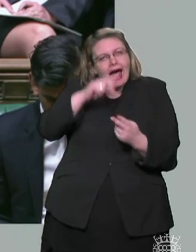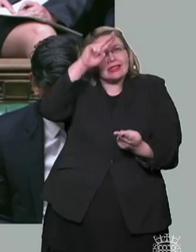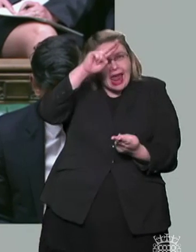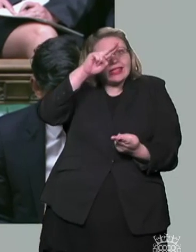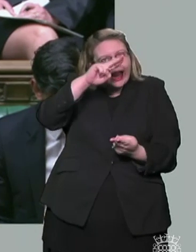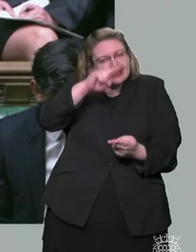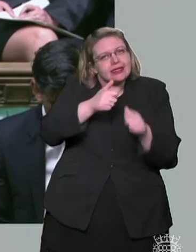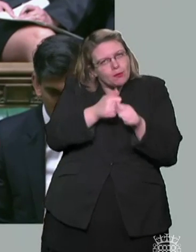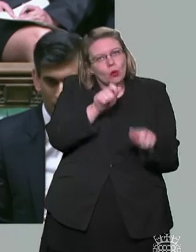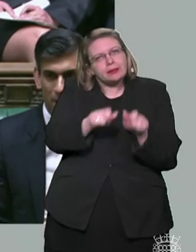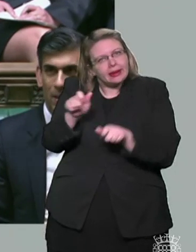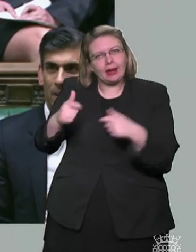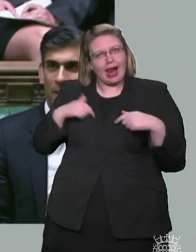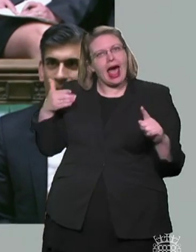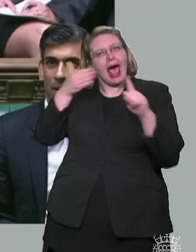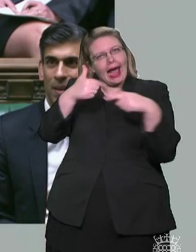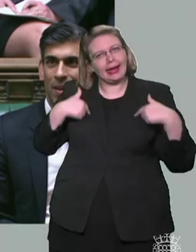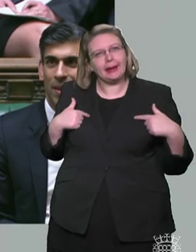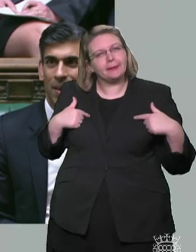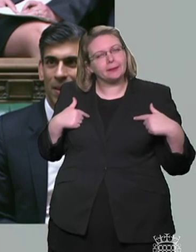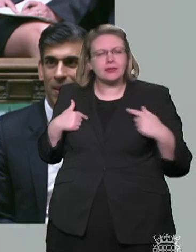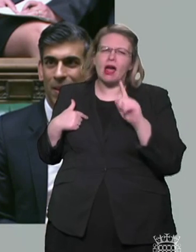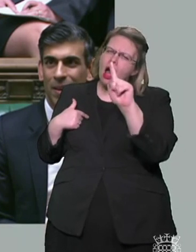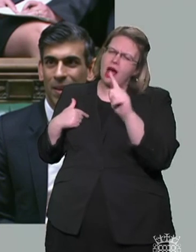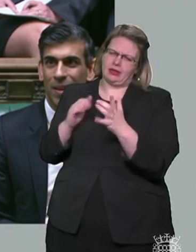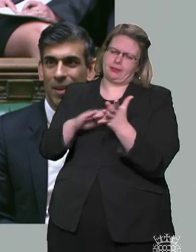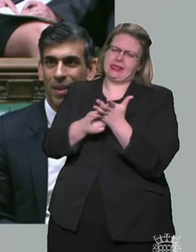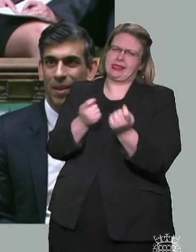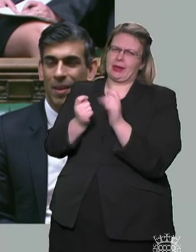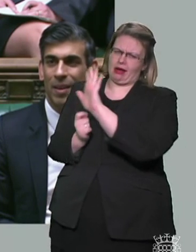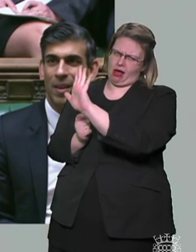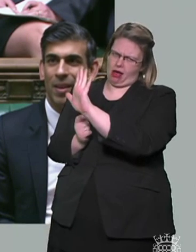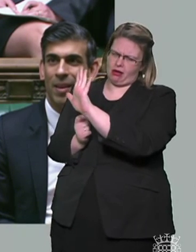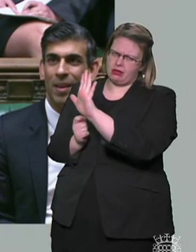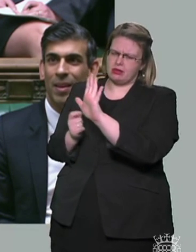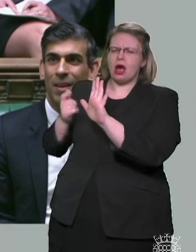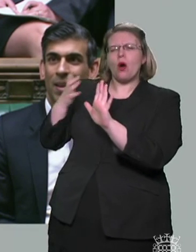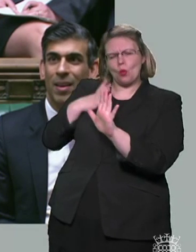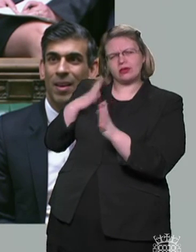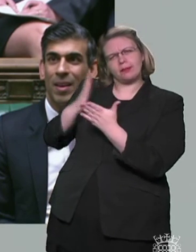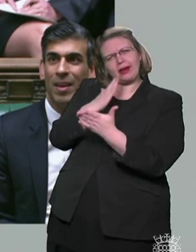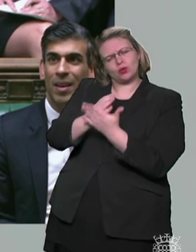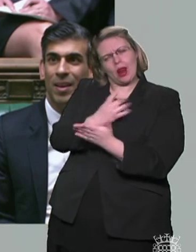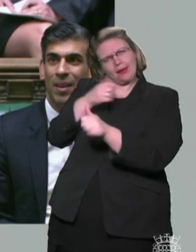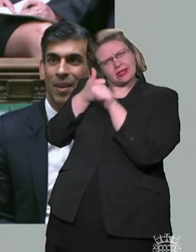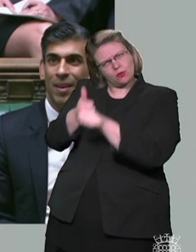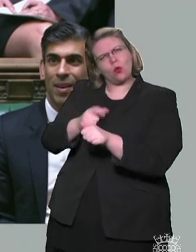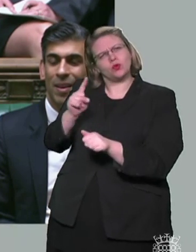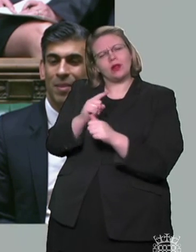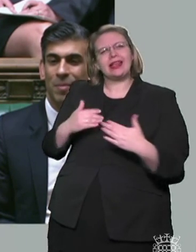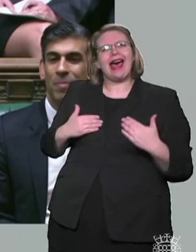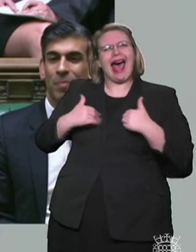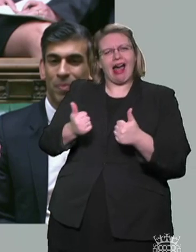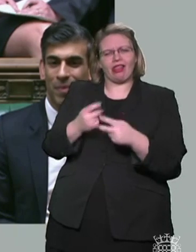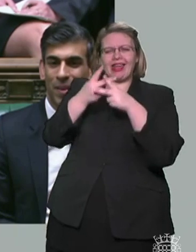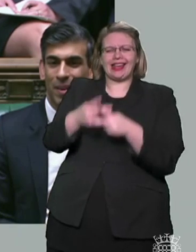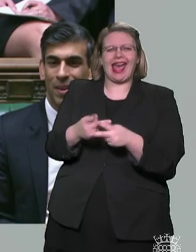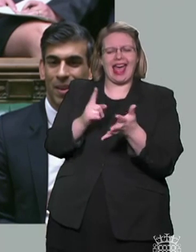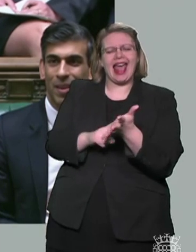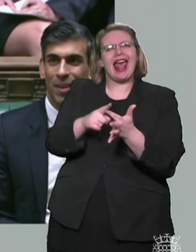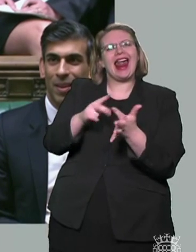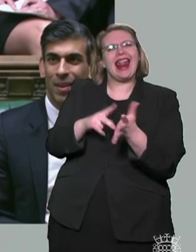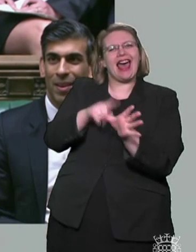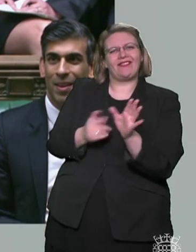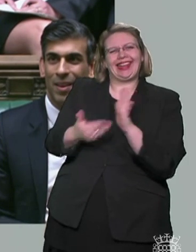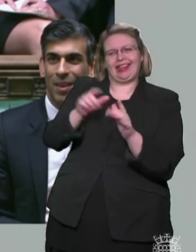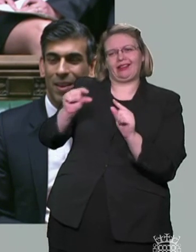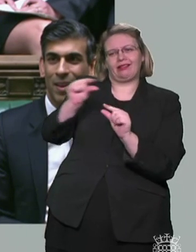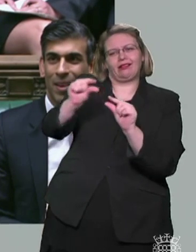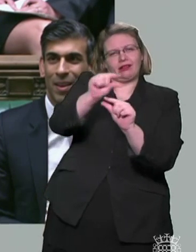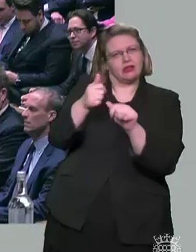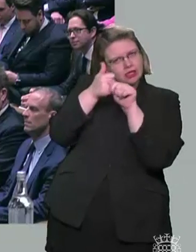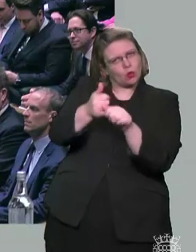There is one measure that I think the right honourable and learned Gentleman should support, and that is the health and care levy to fund our NHS.